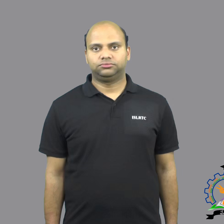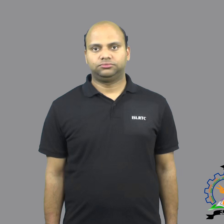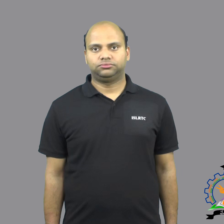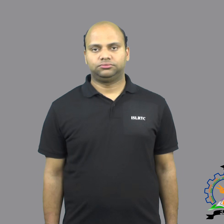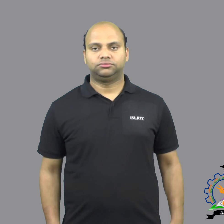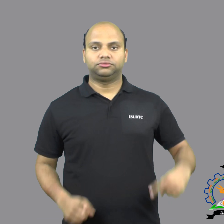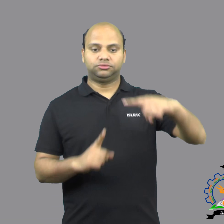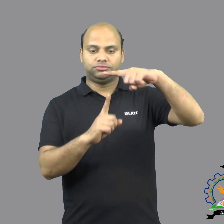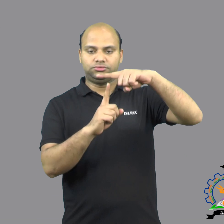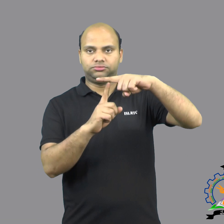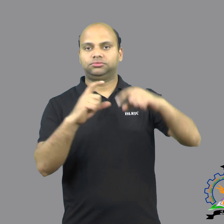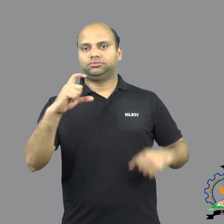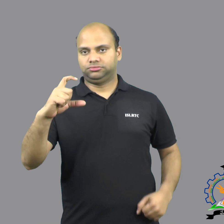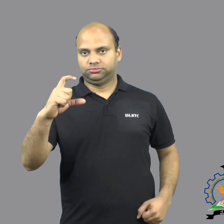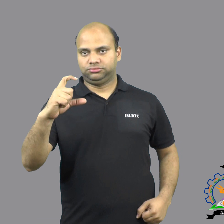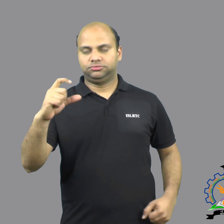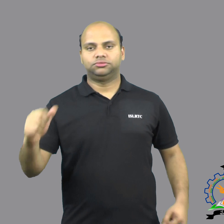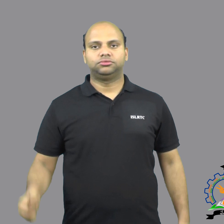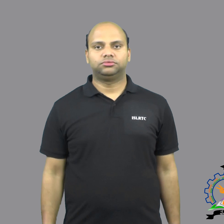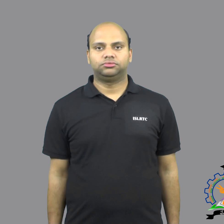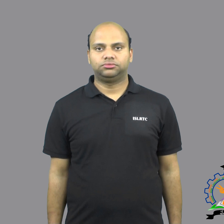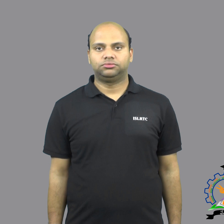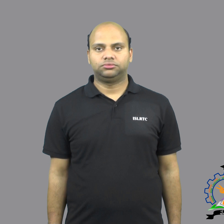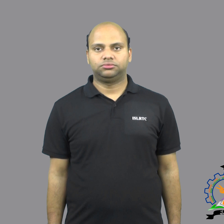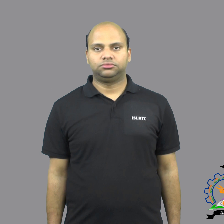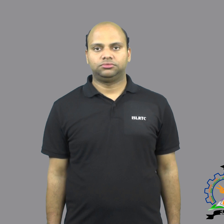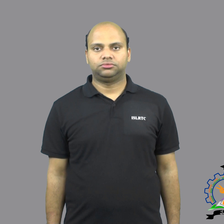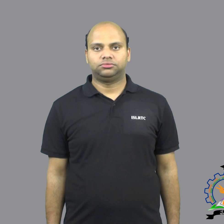TC (Total Communication)